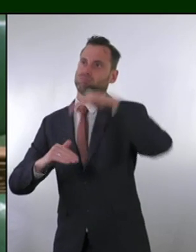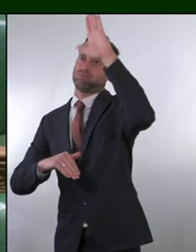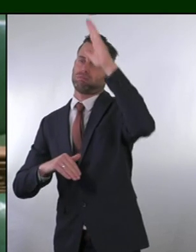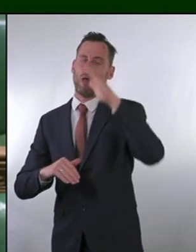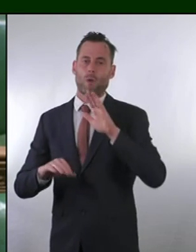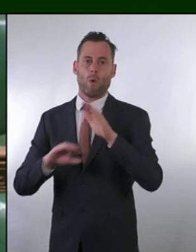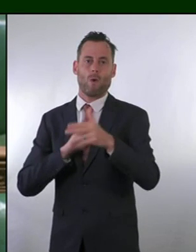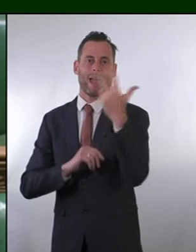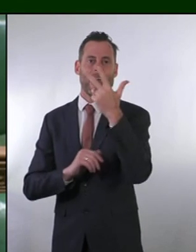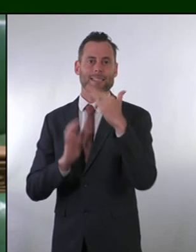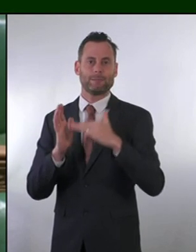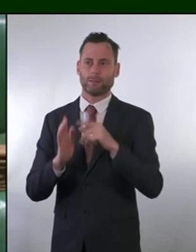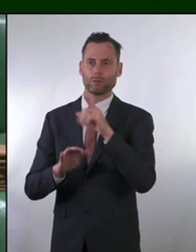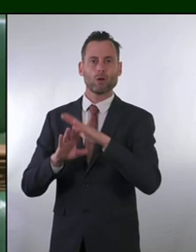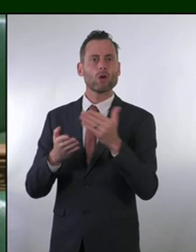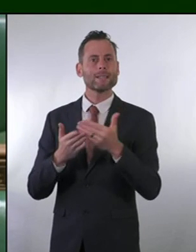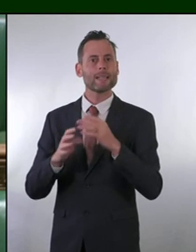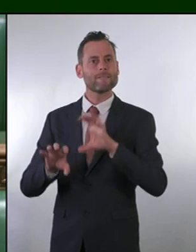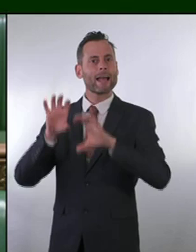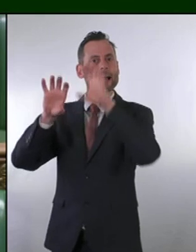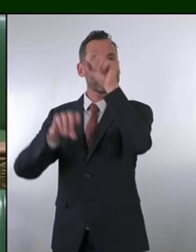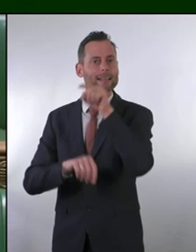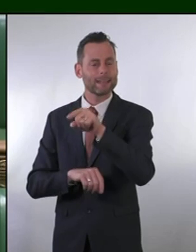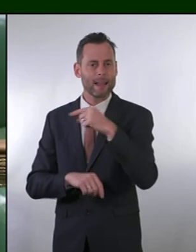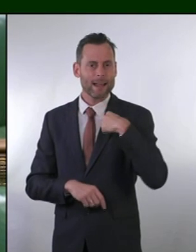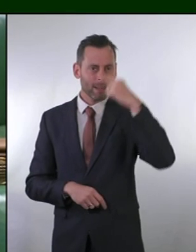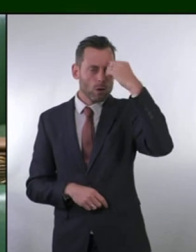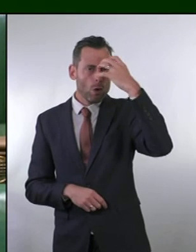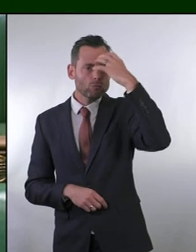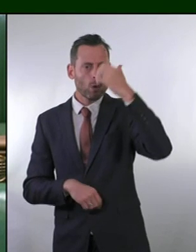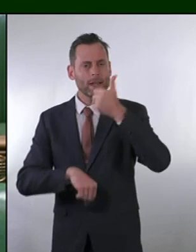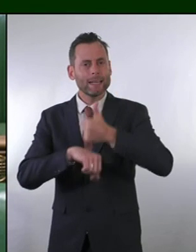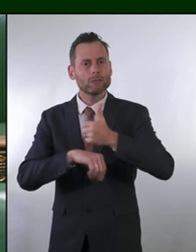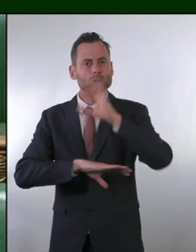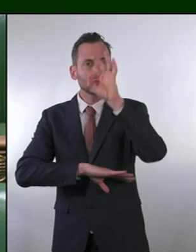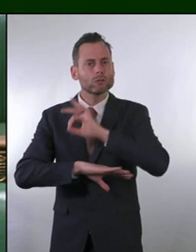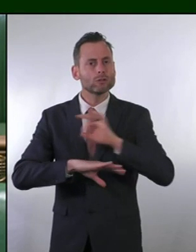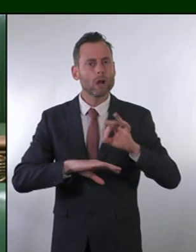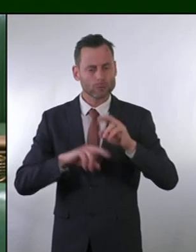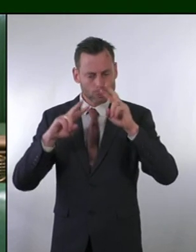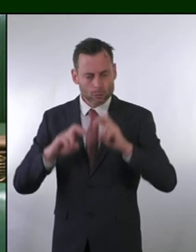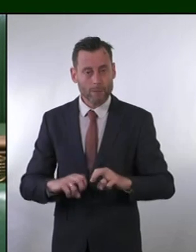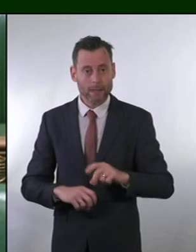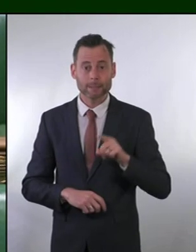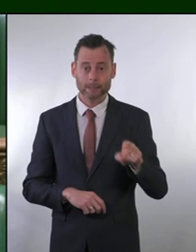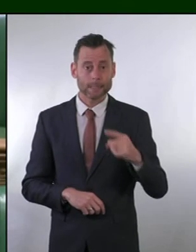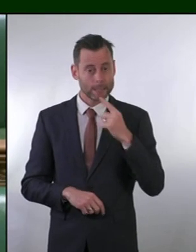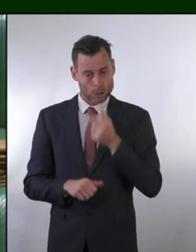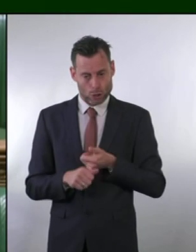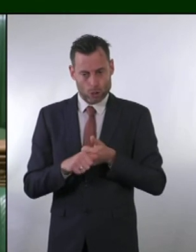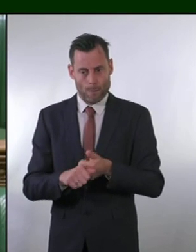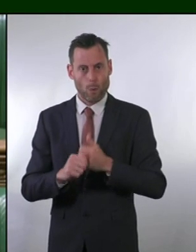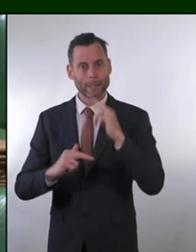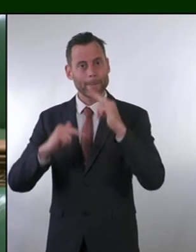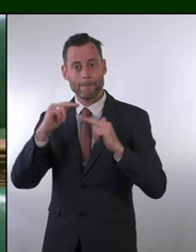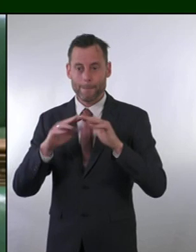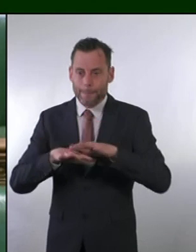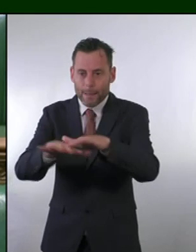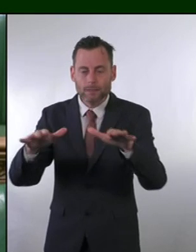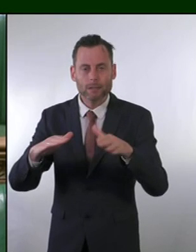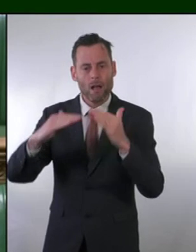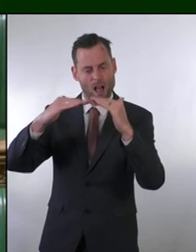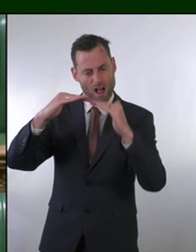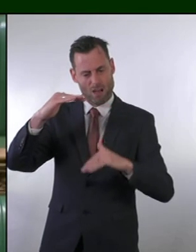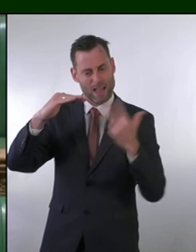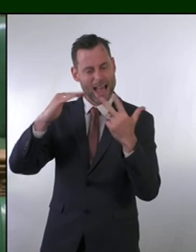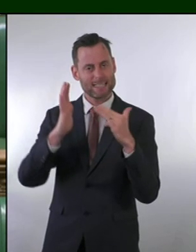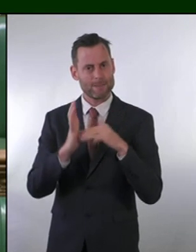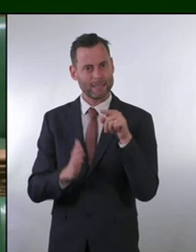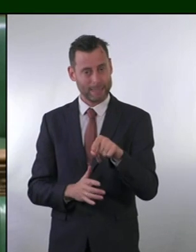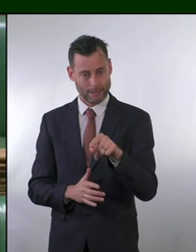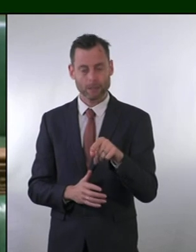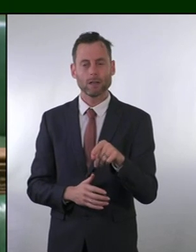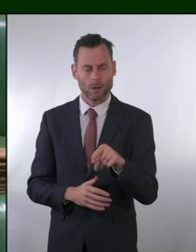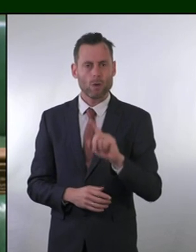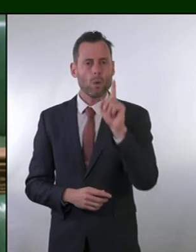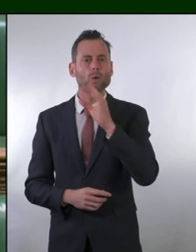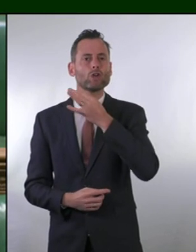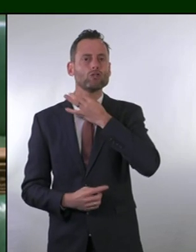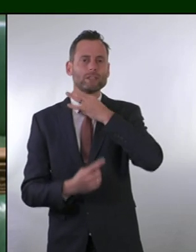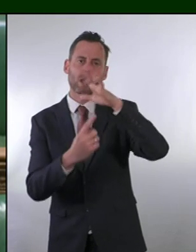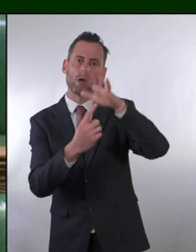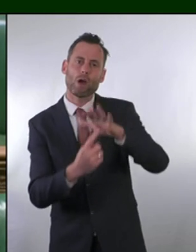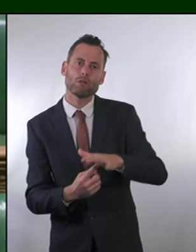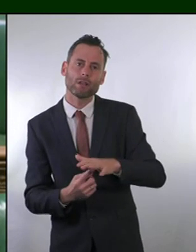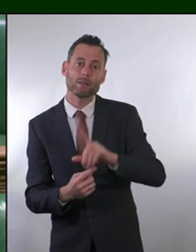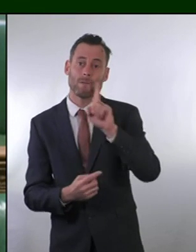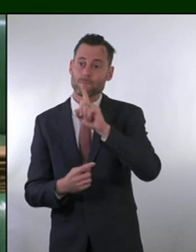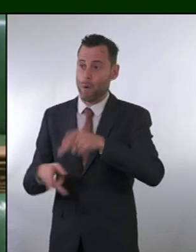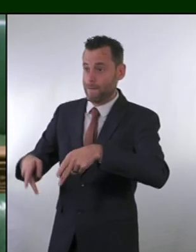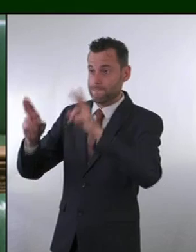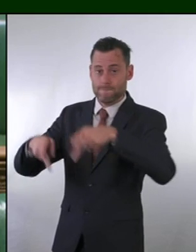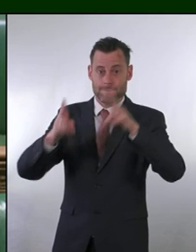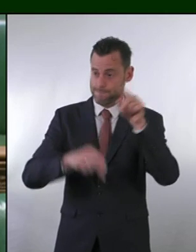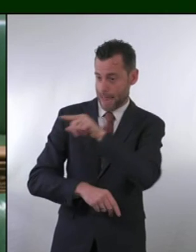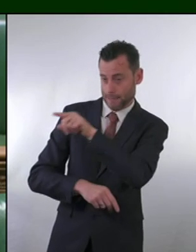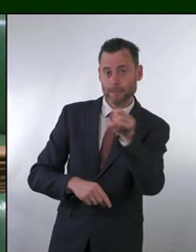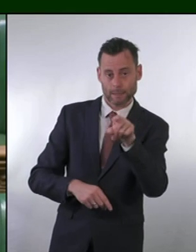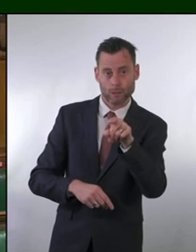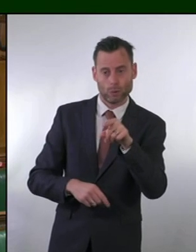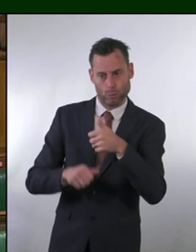I understand that the Royal Institution of Chartered Surveyors is producing a risk matrix to support mortgage valuation under 18 metres, and that, led by the National Fire Chiefs Council, a risk prioritisation tool for blocks of flats will be available shortly.